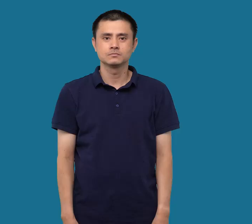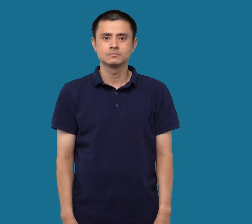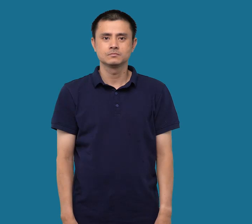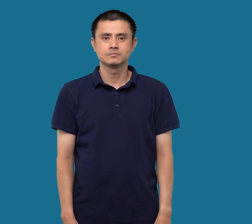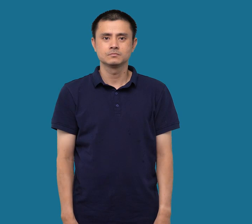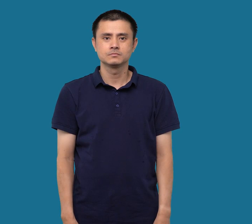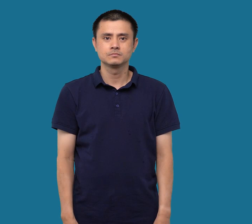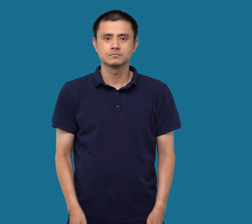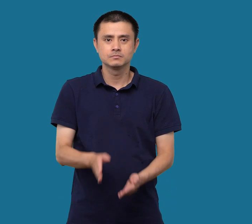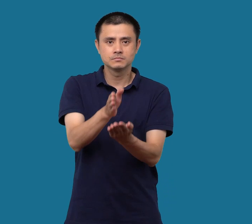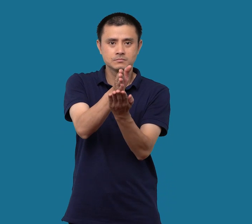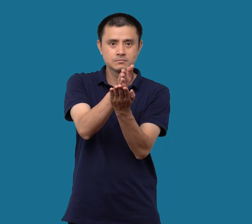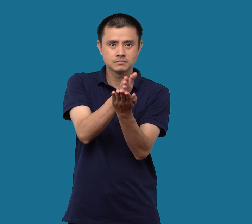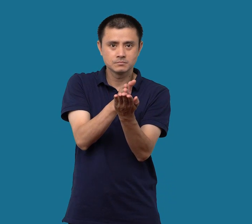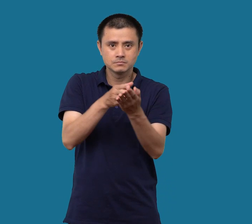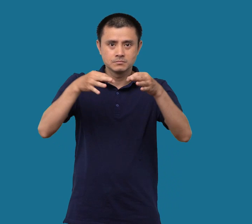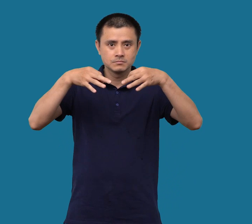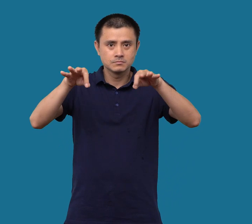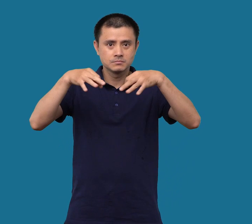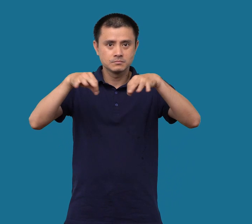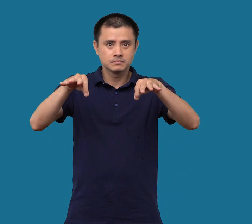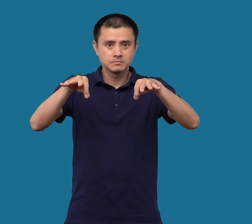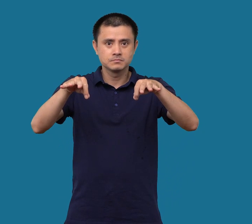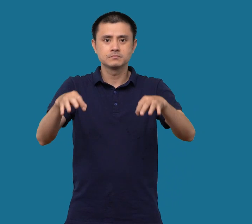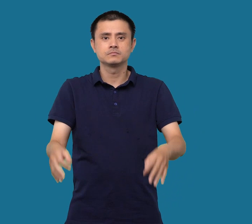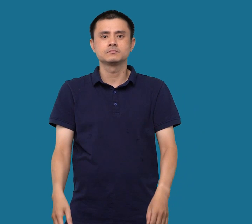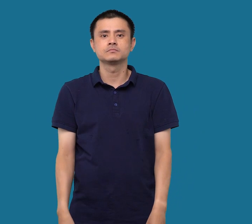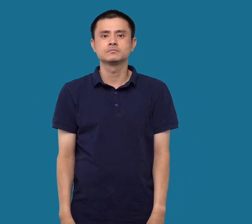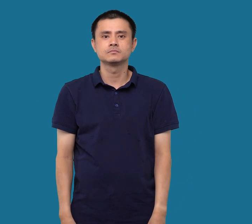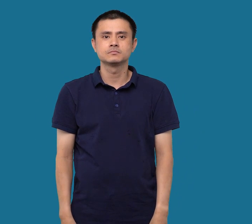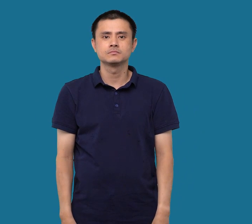giấy tờ